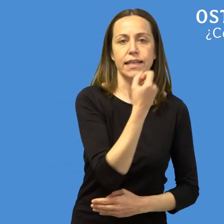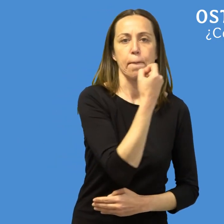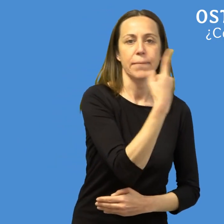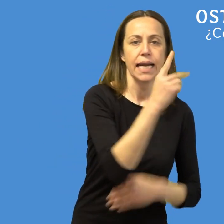droga